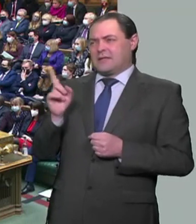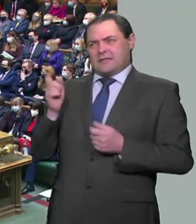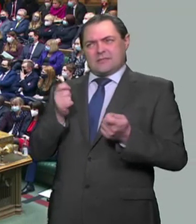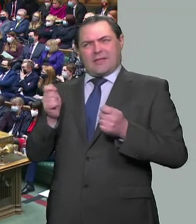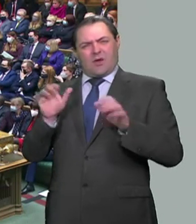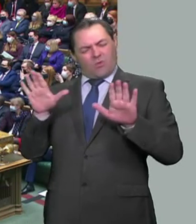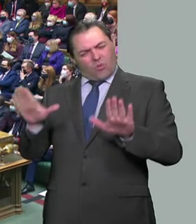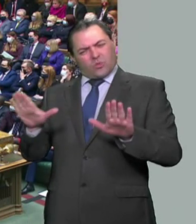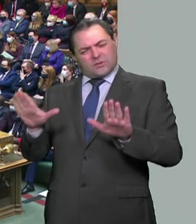Order.